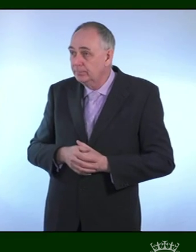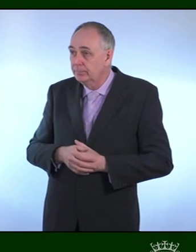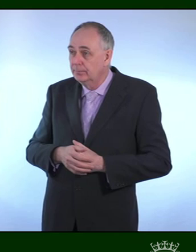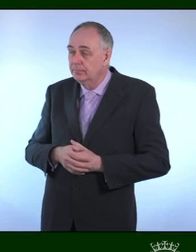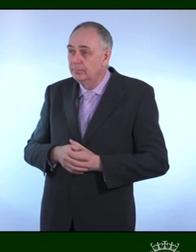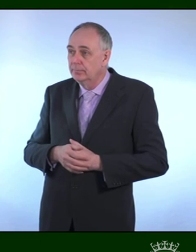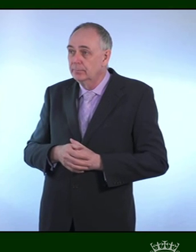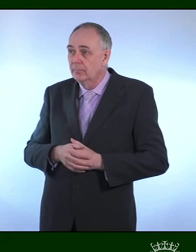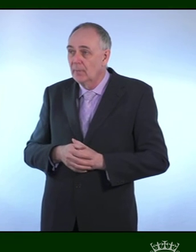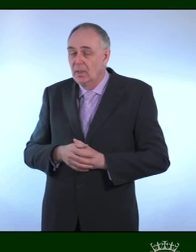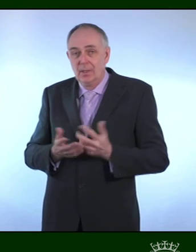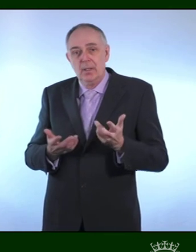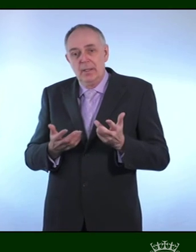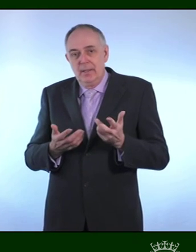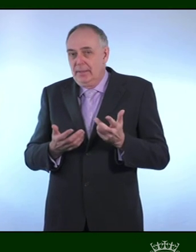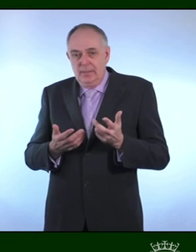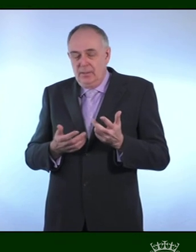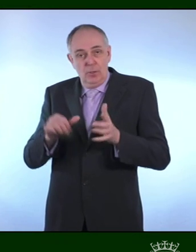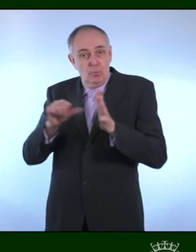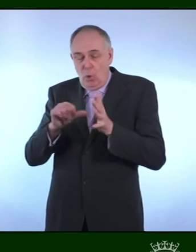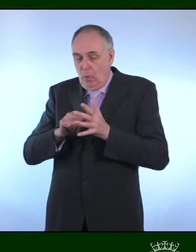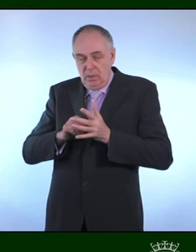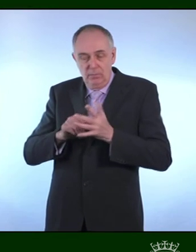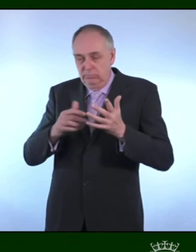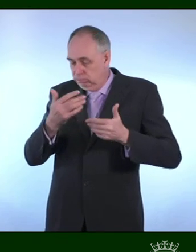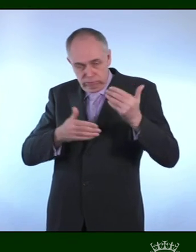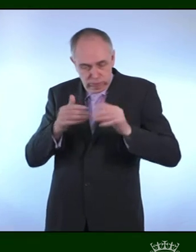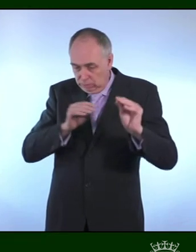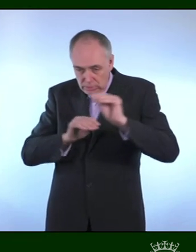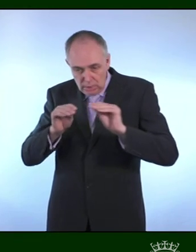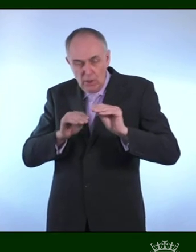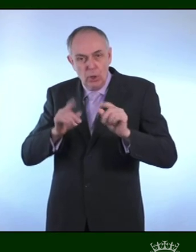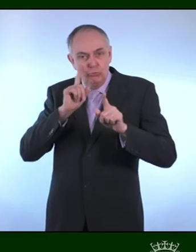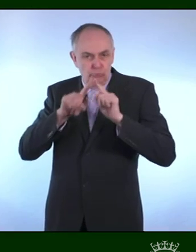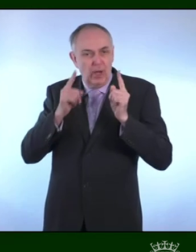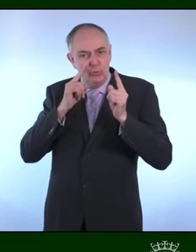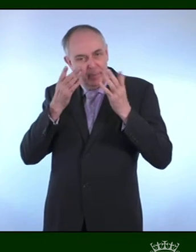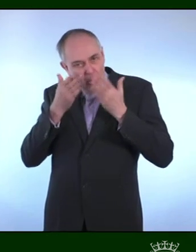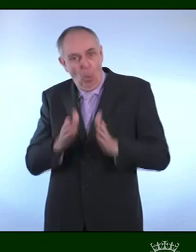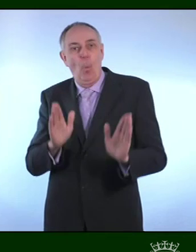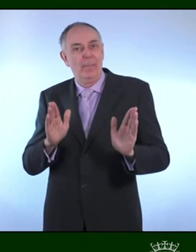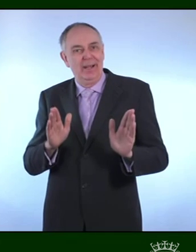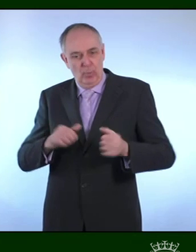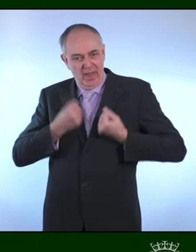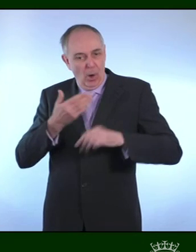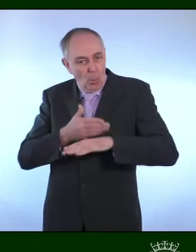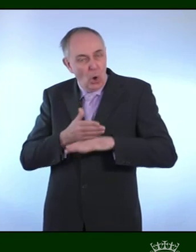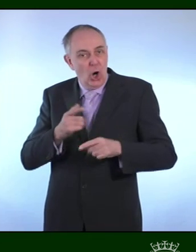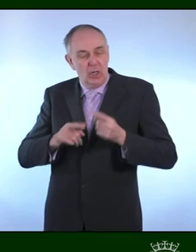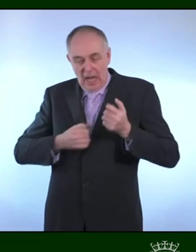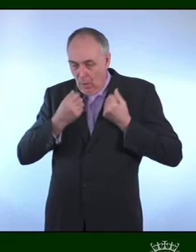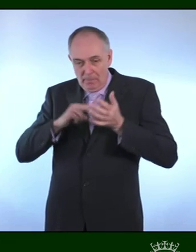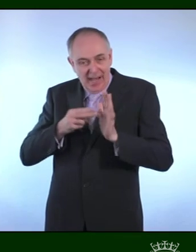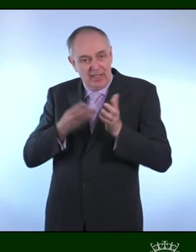We have tried to handle this crisis by being as open and transparent as we possibly can be with all our working and all our thinking.